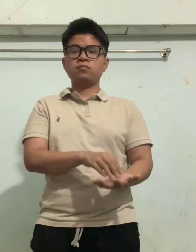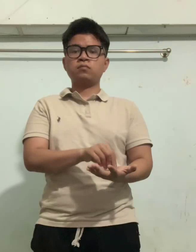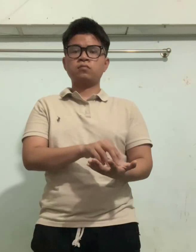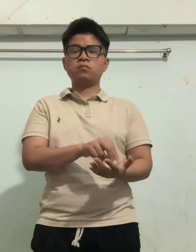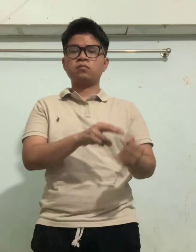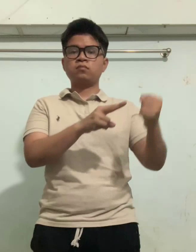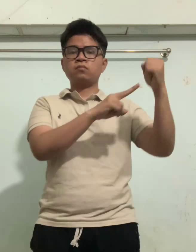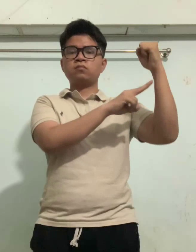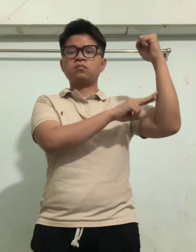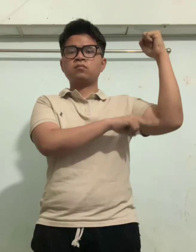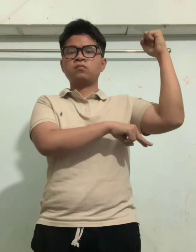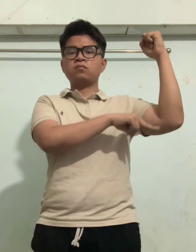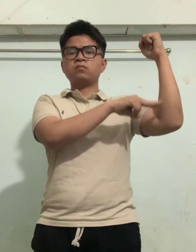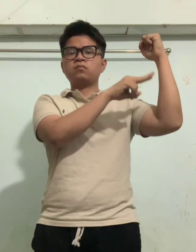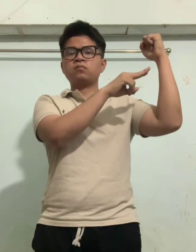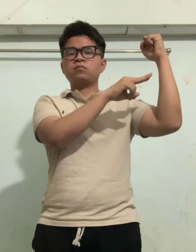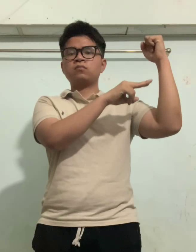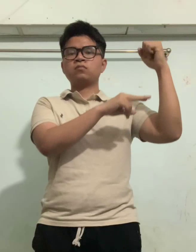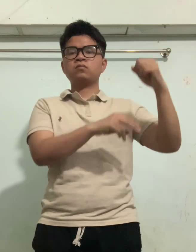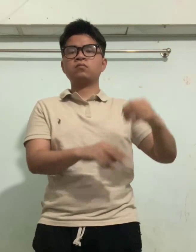tieng viet